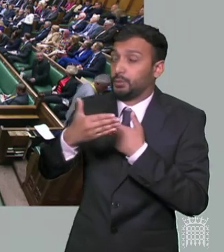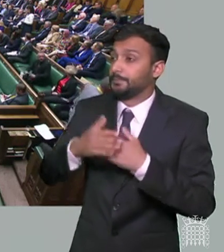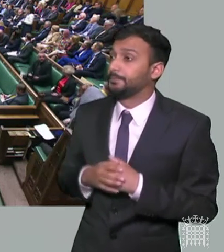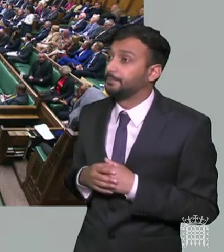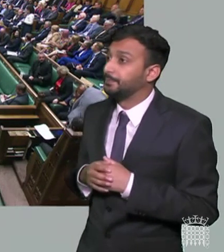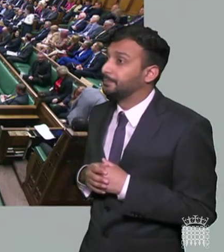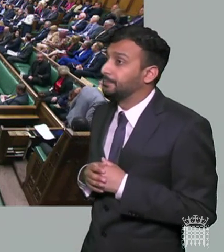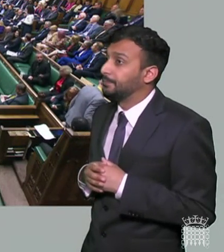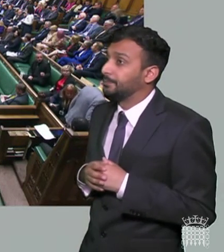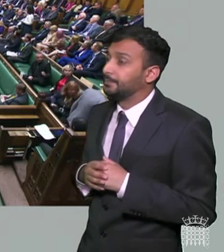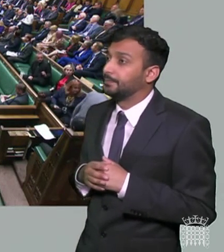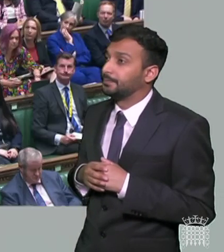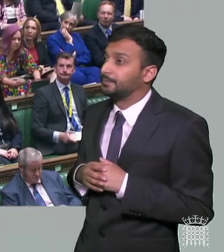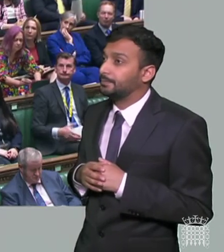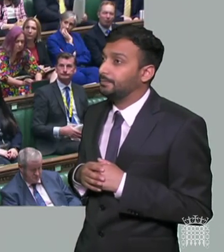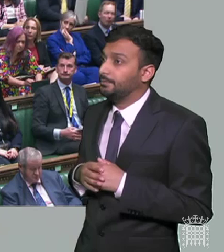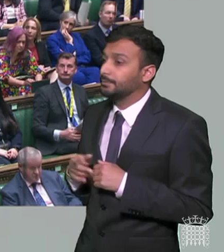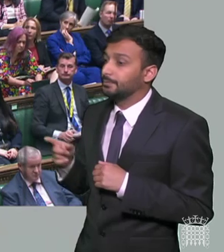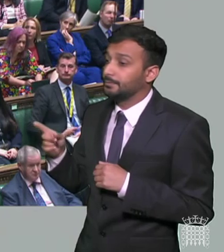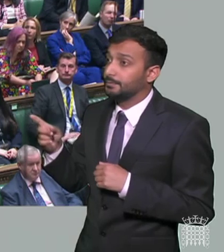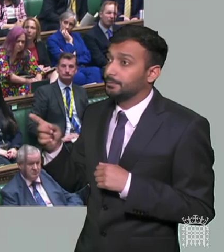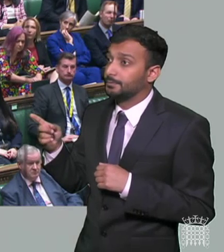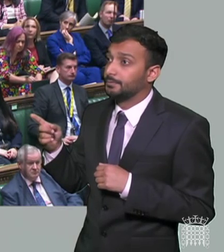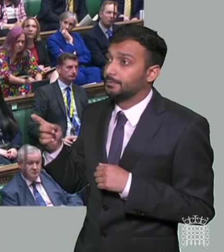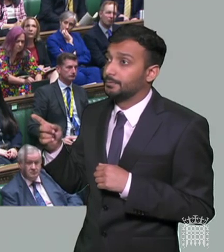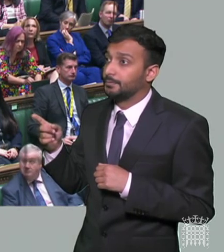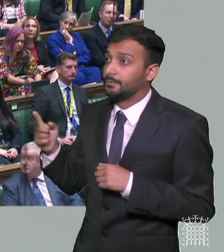Threatened, terrified and alone.